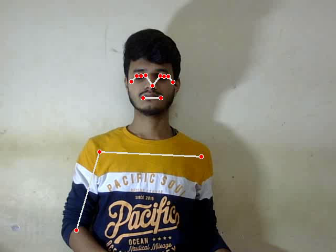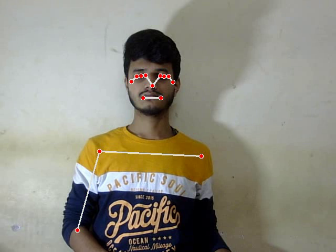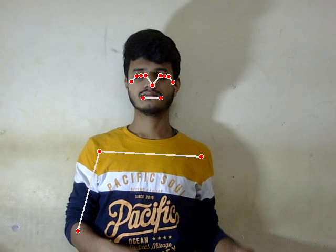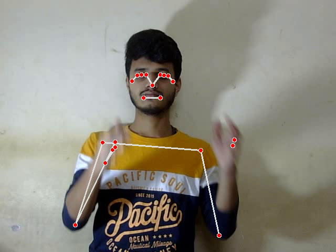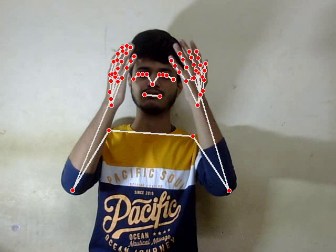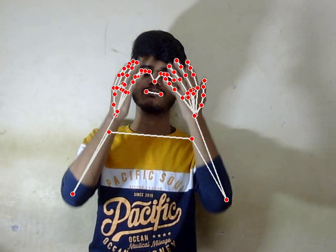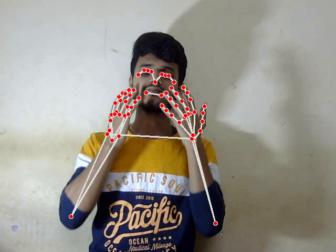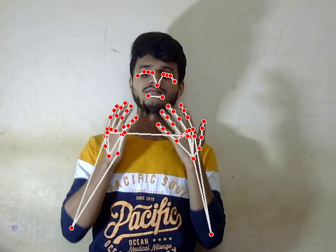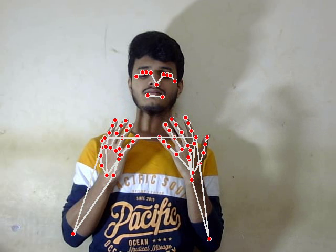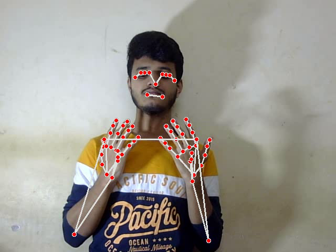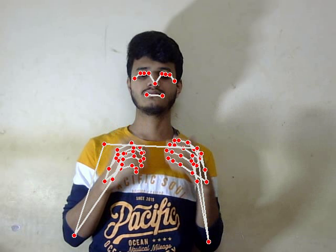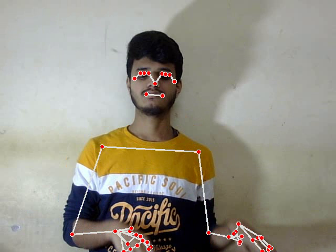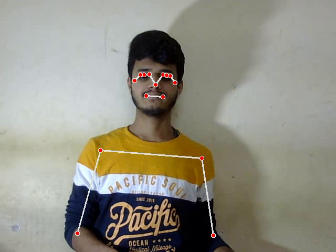sad